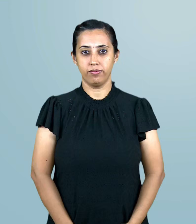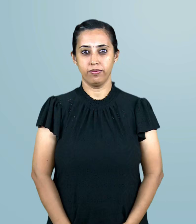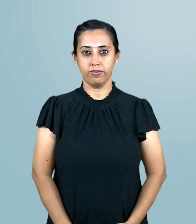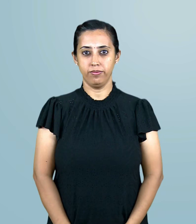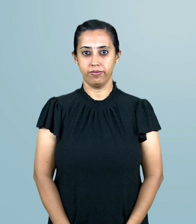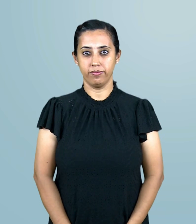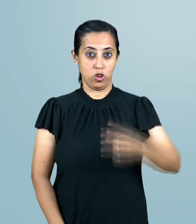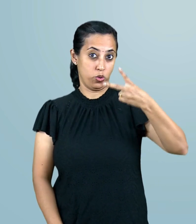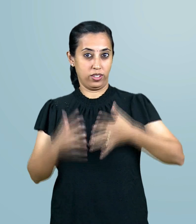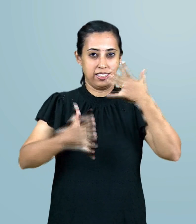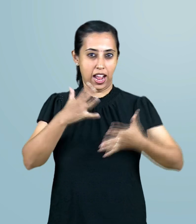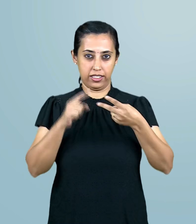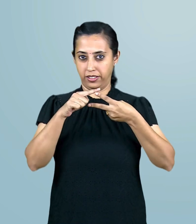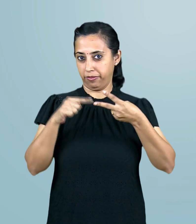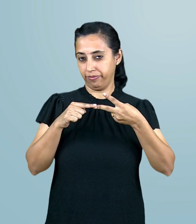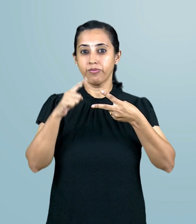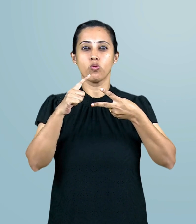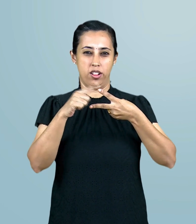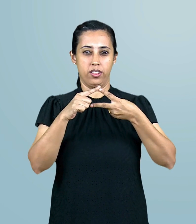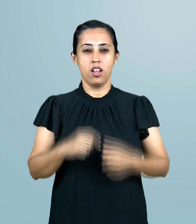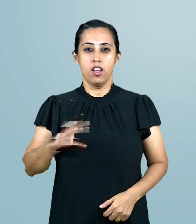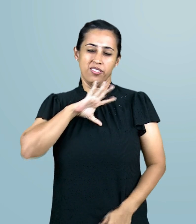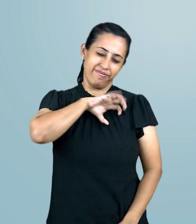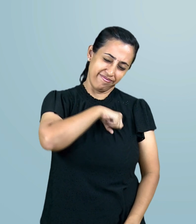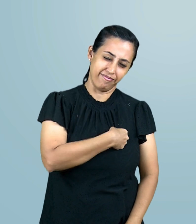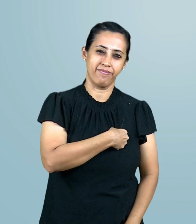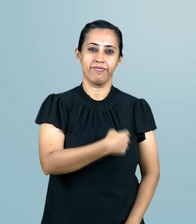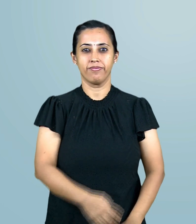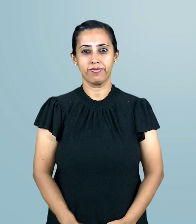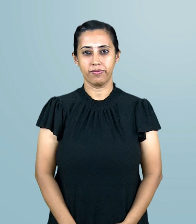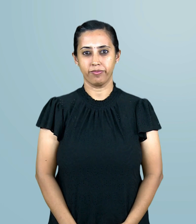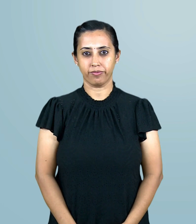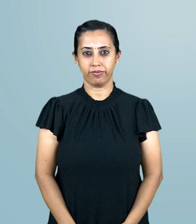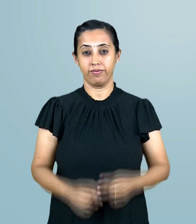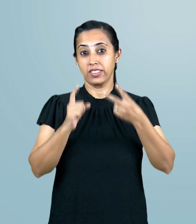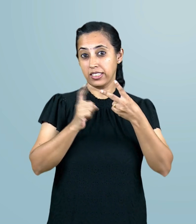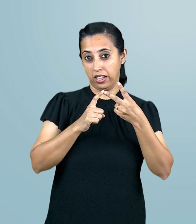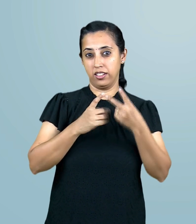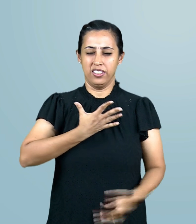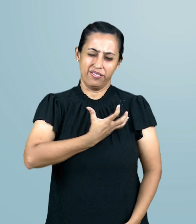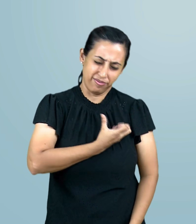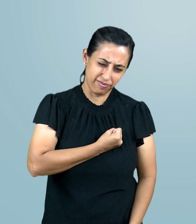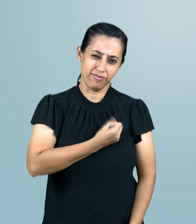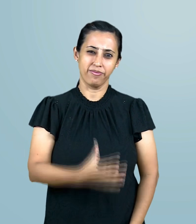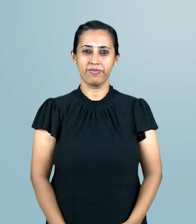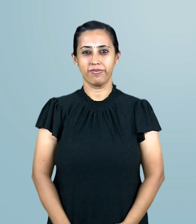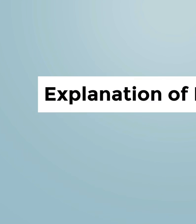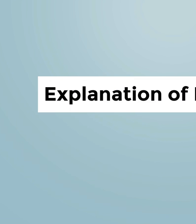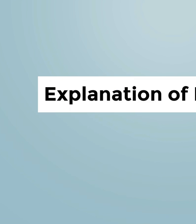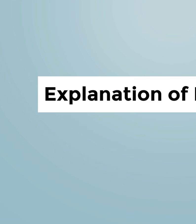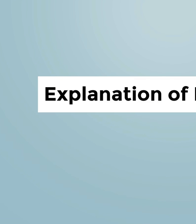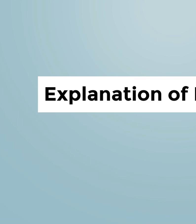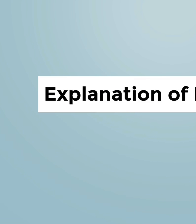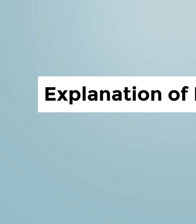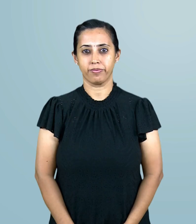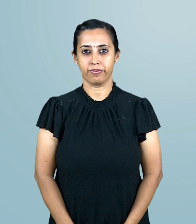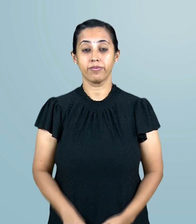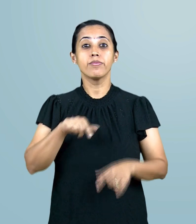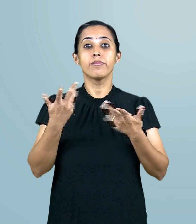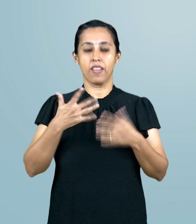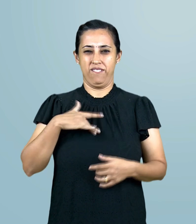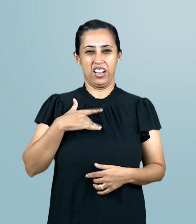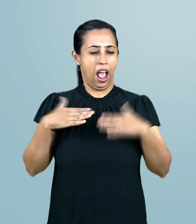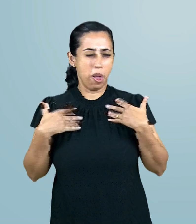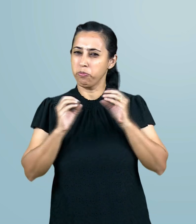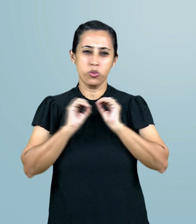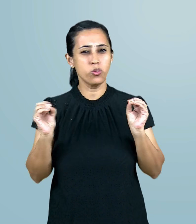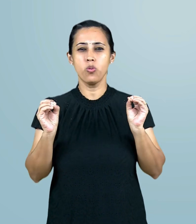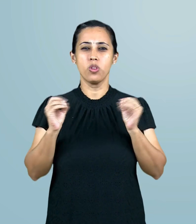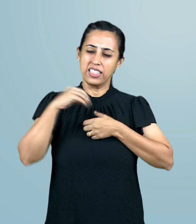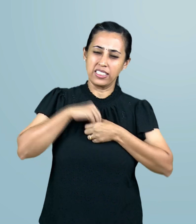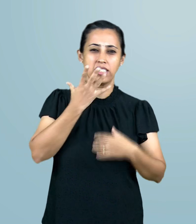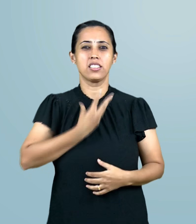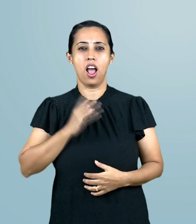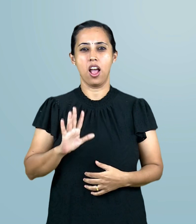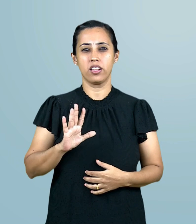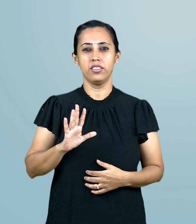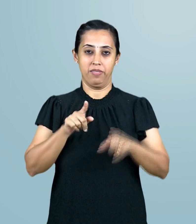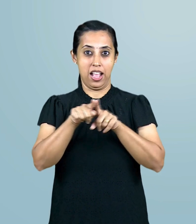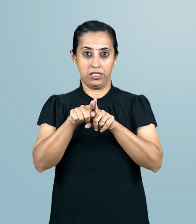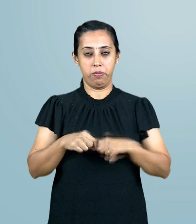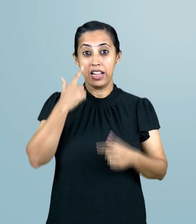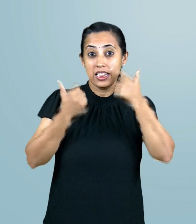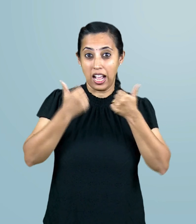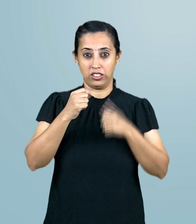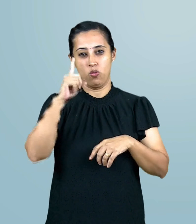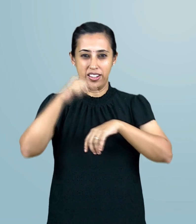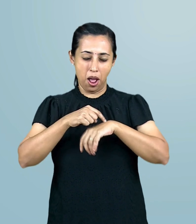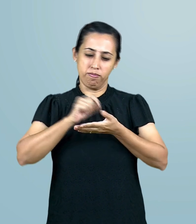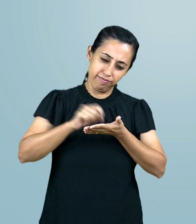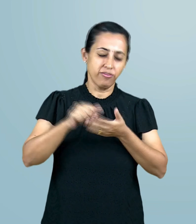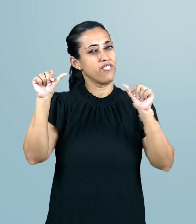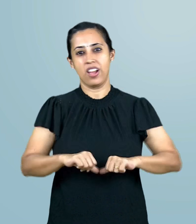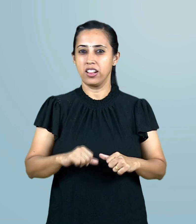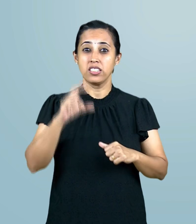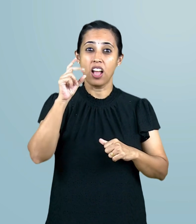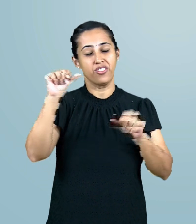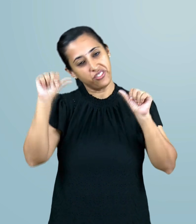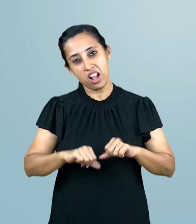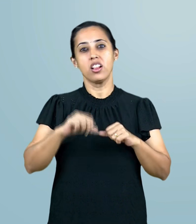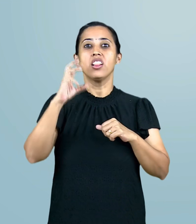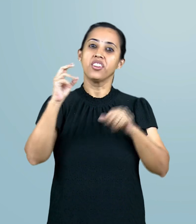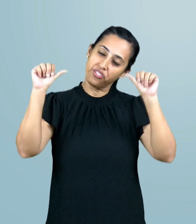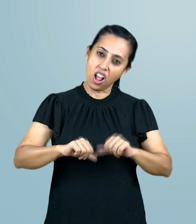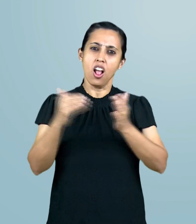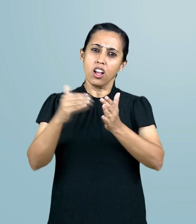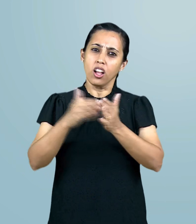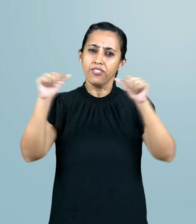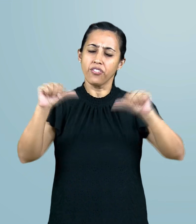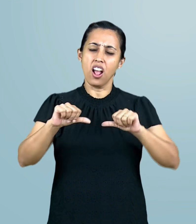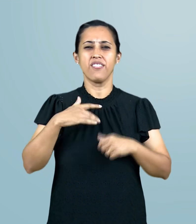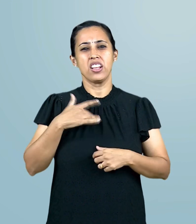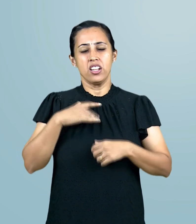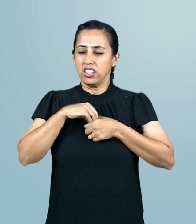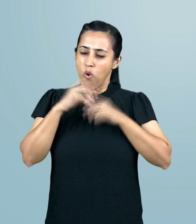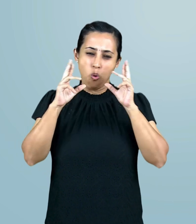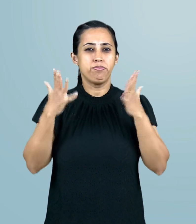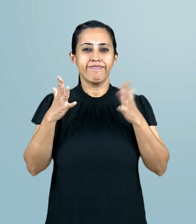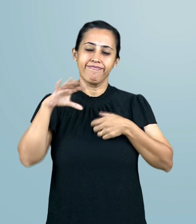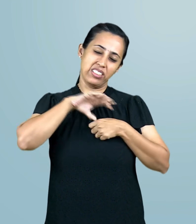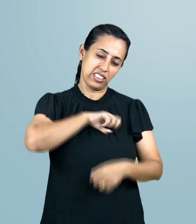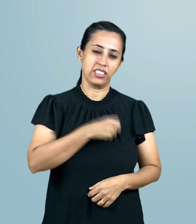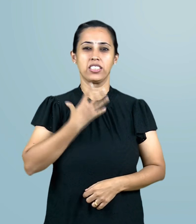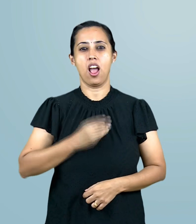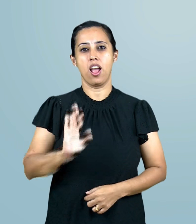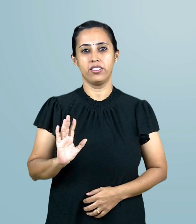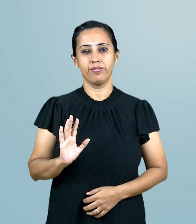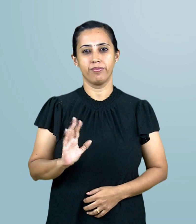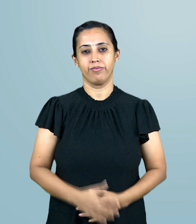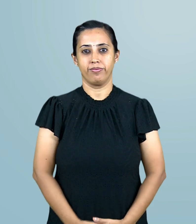Down hearted